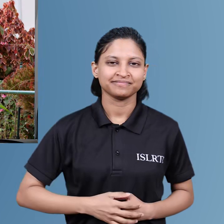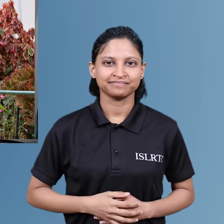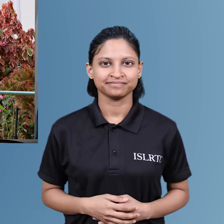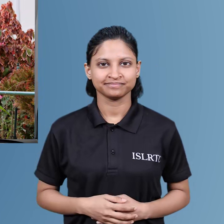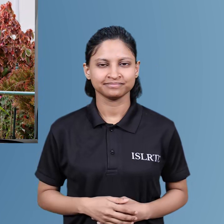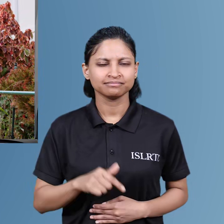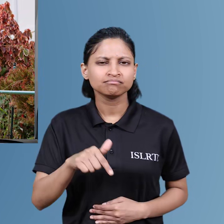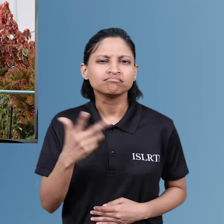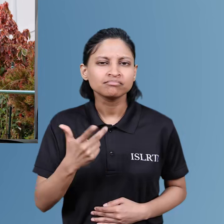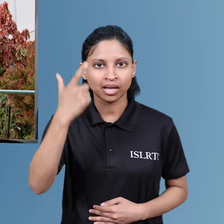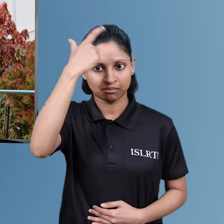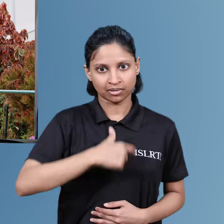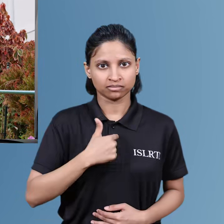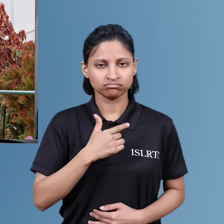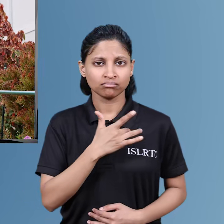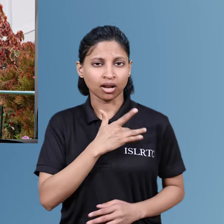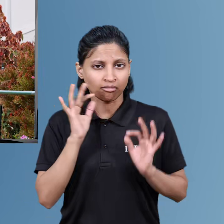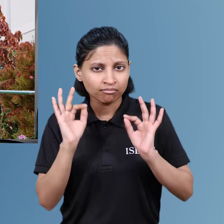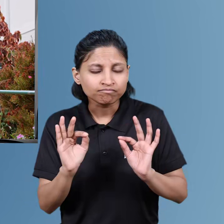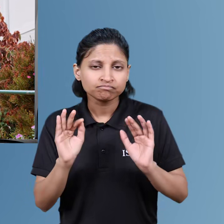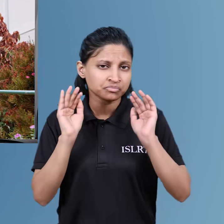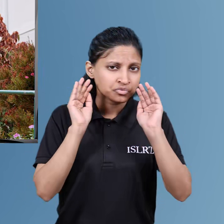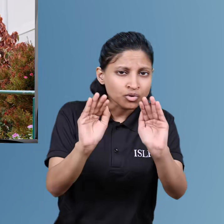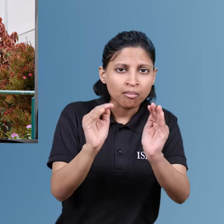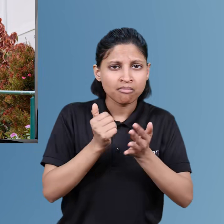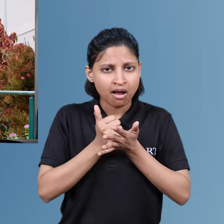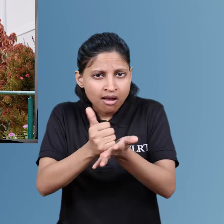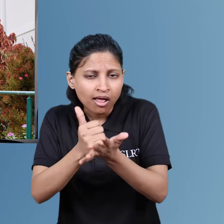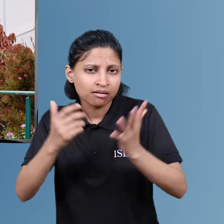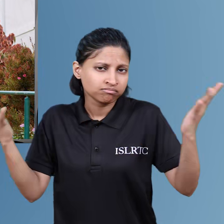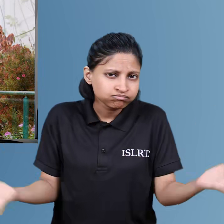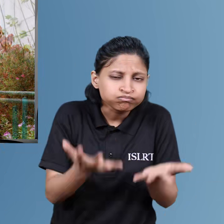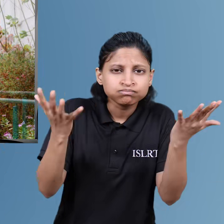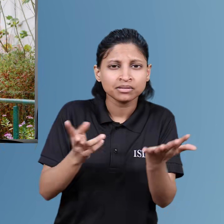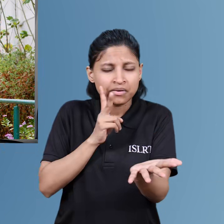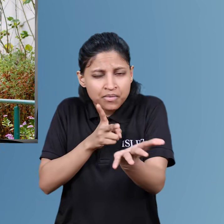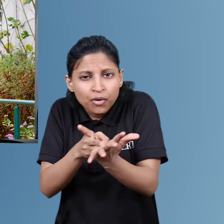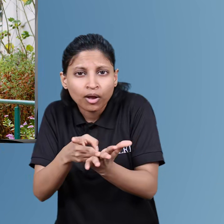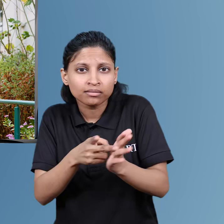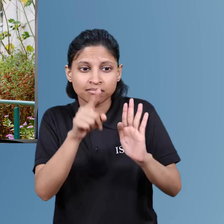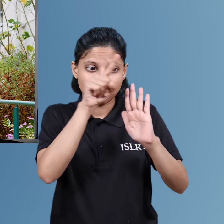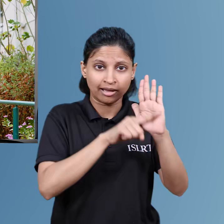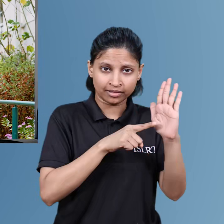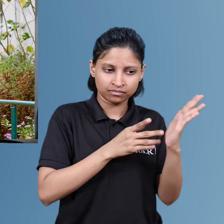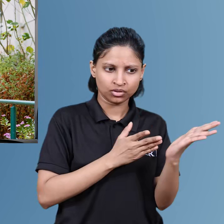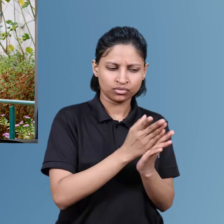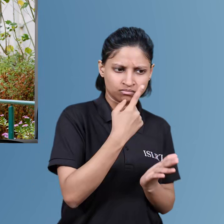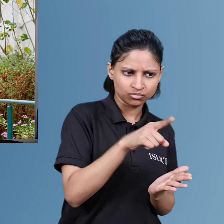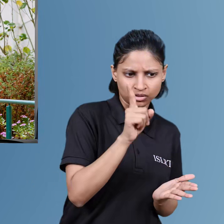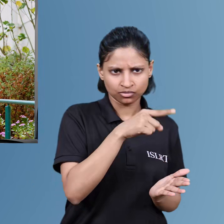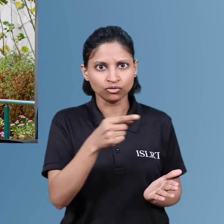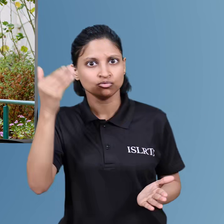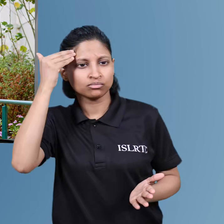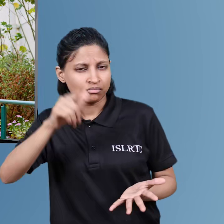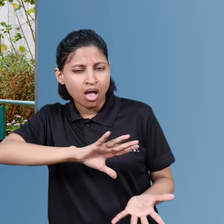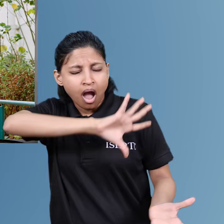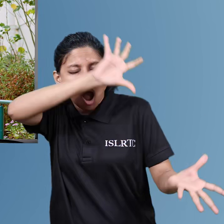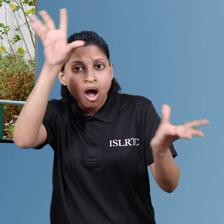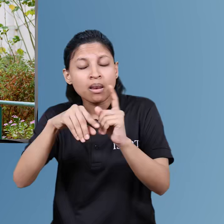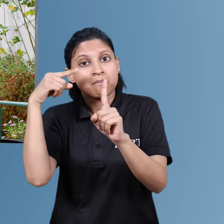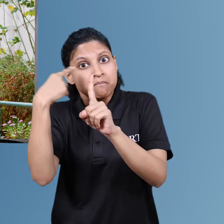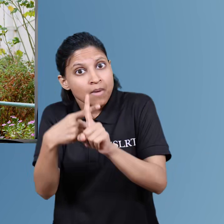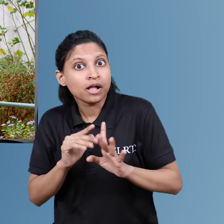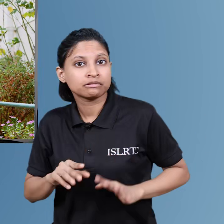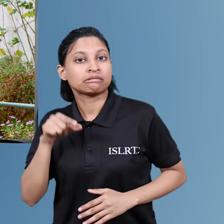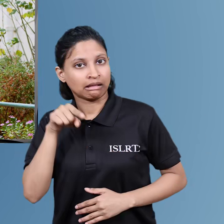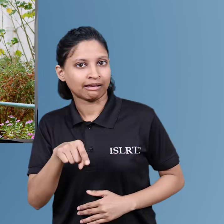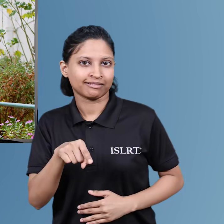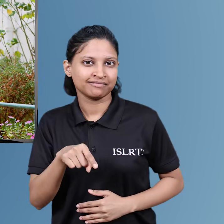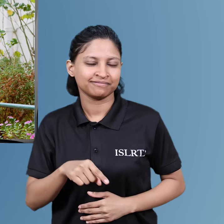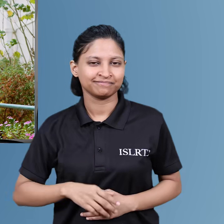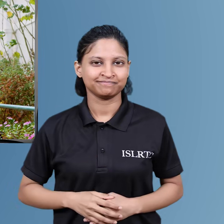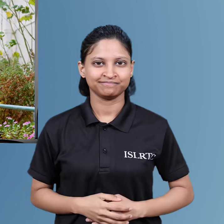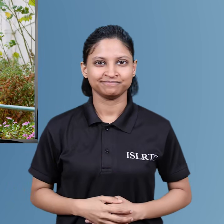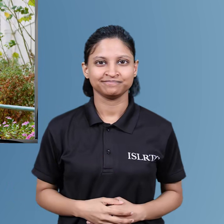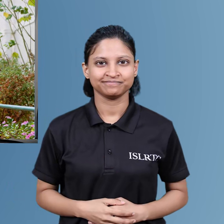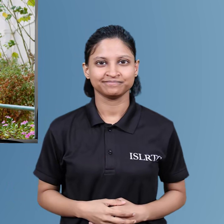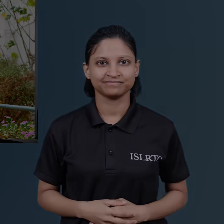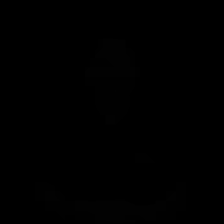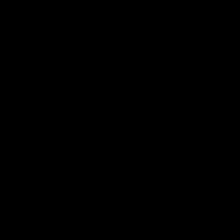Virtue is a quality that makes a person kind, supportive, helpful, encouraging, honest and equipped with good judgment. It embodies all positive traits.